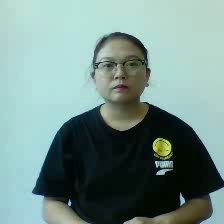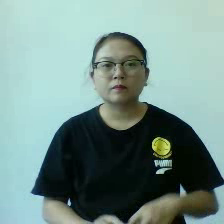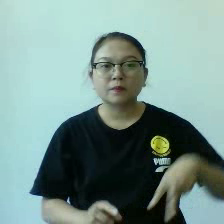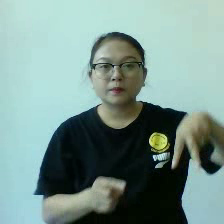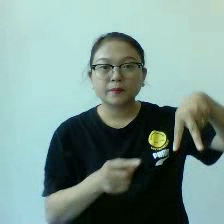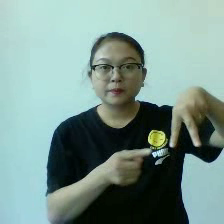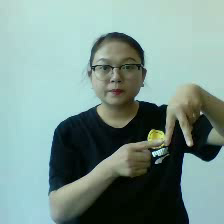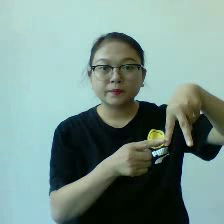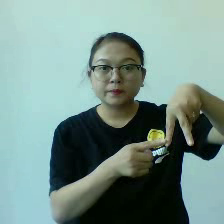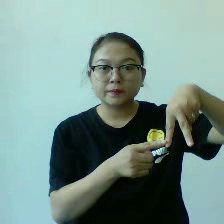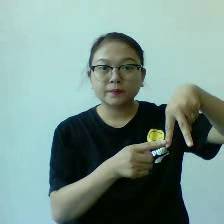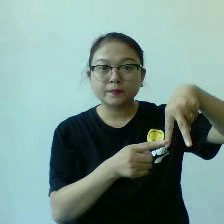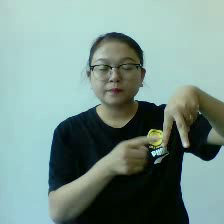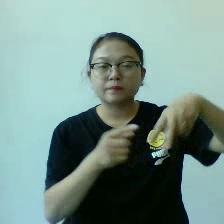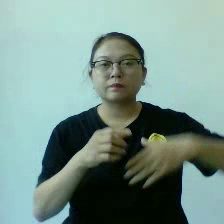Chân